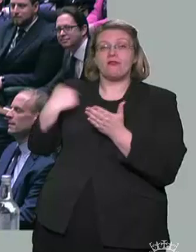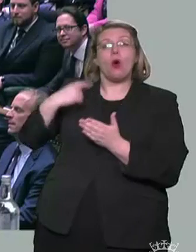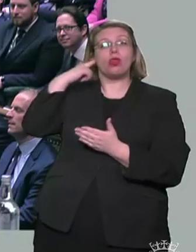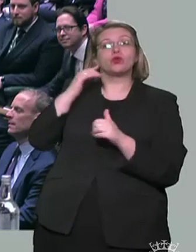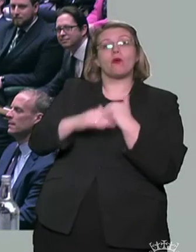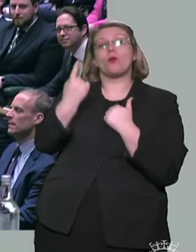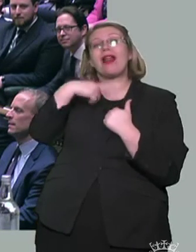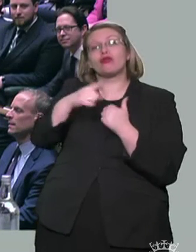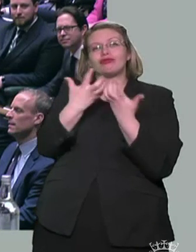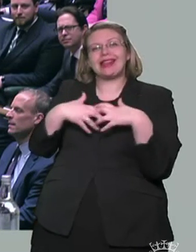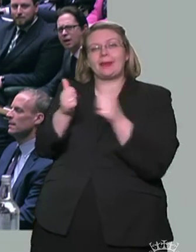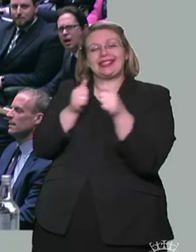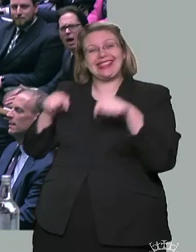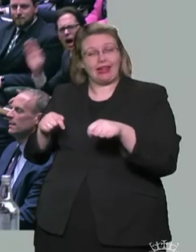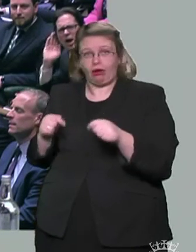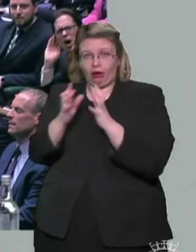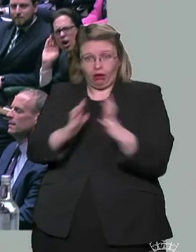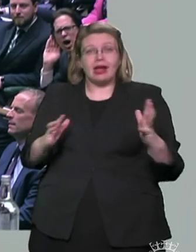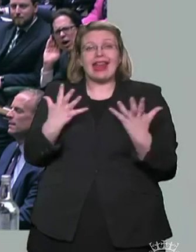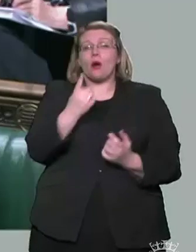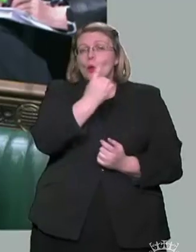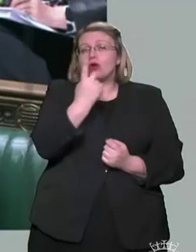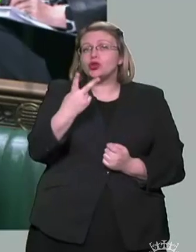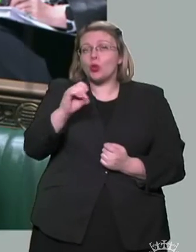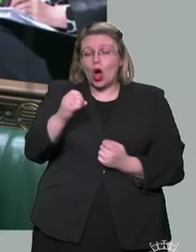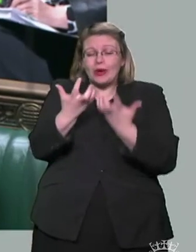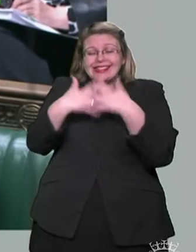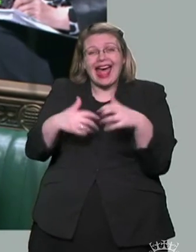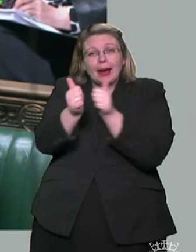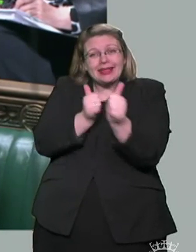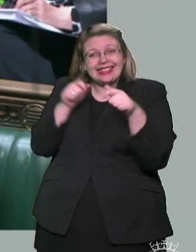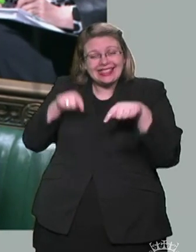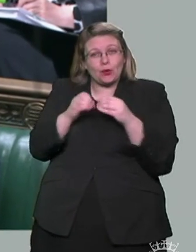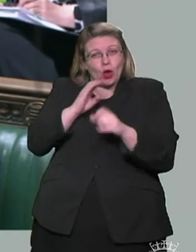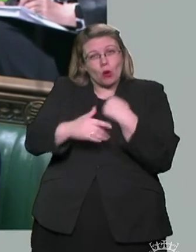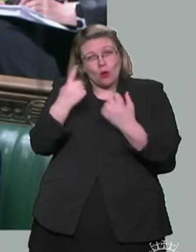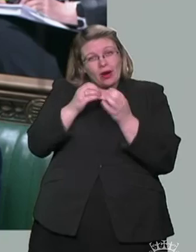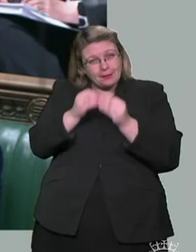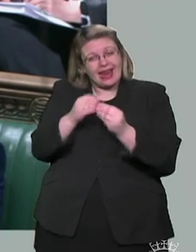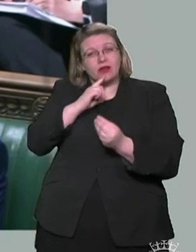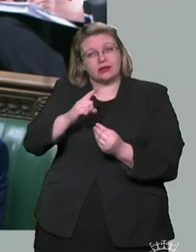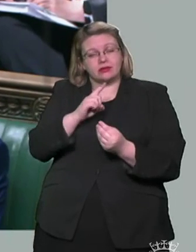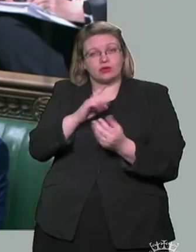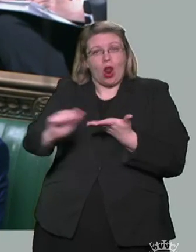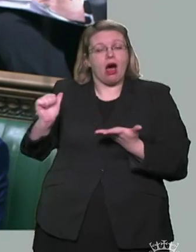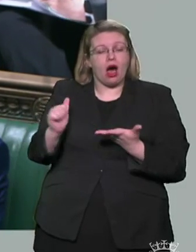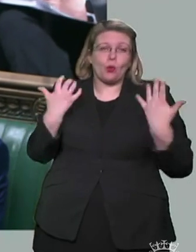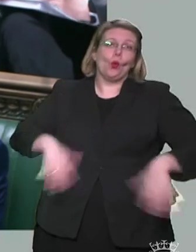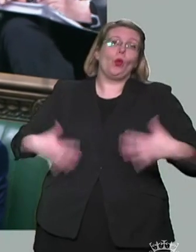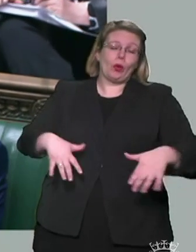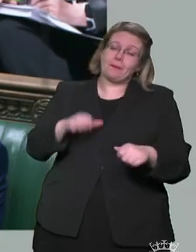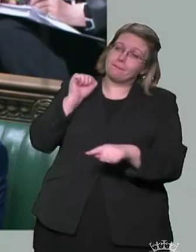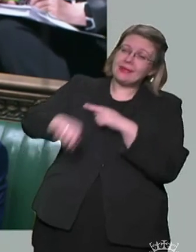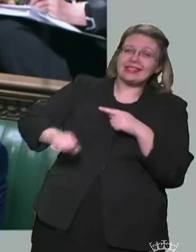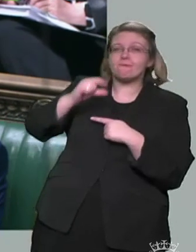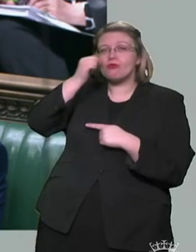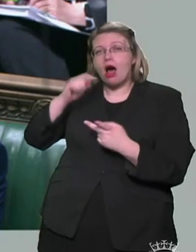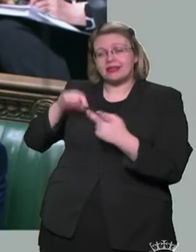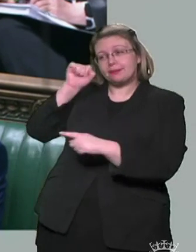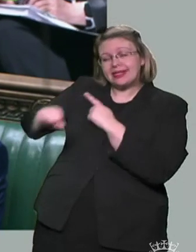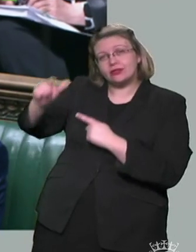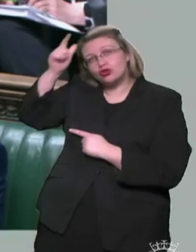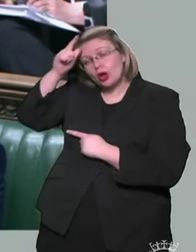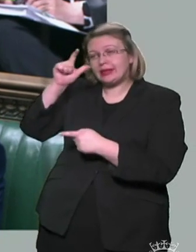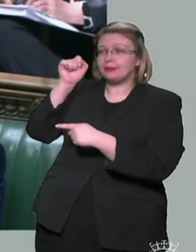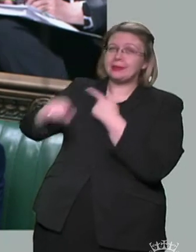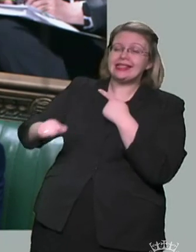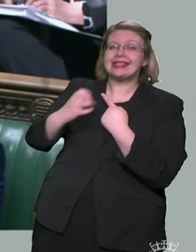I can inform you now, Mr Speaker, that we have 120.